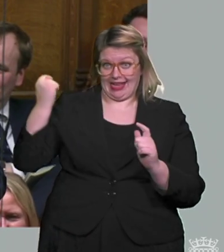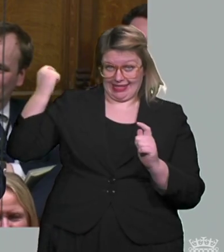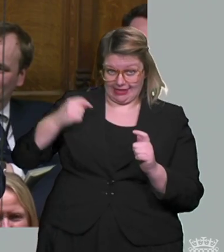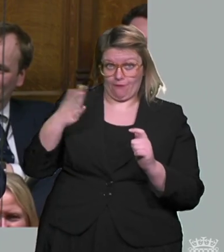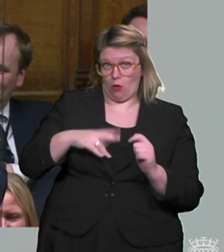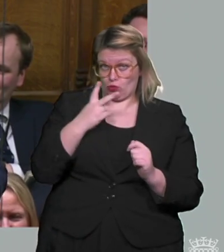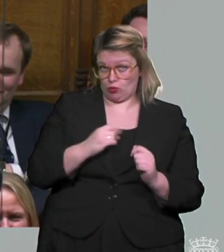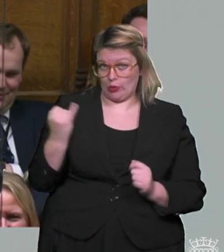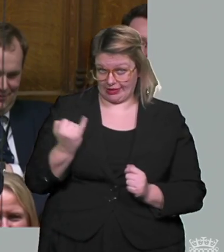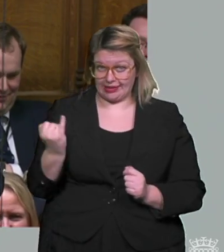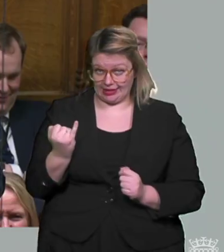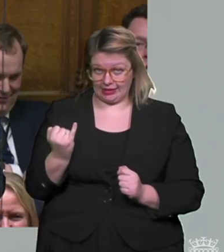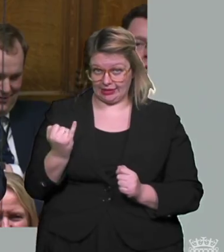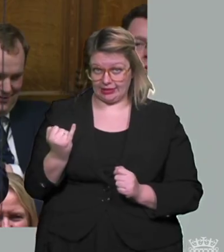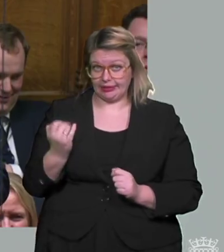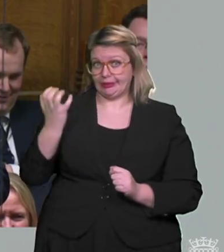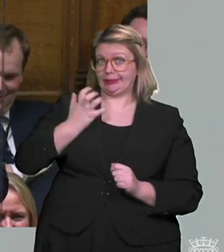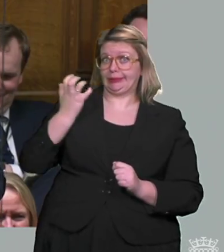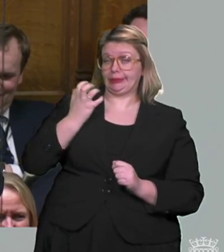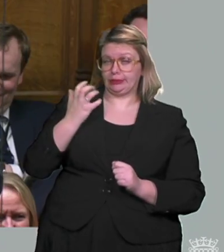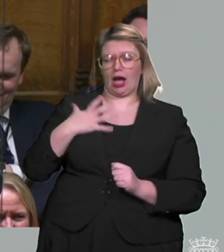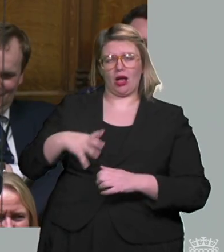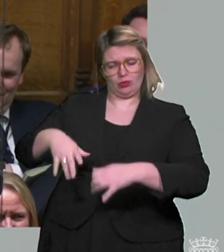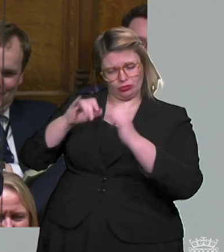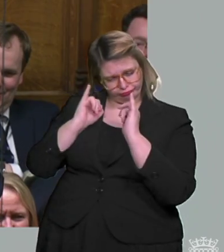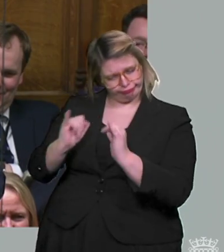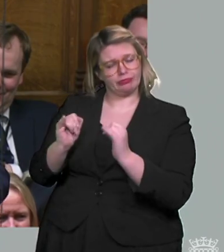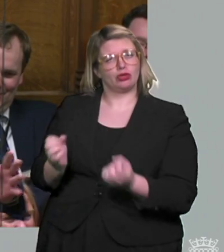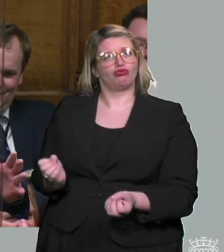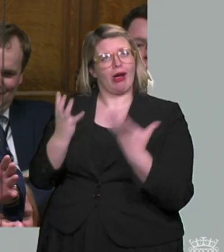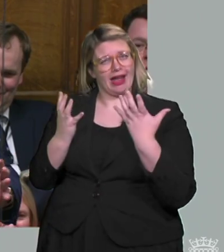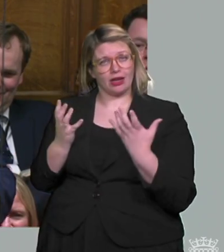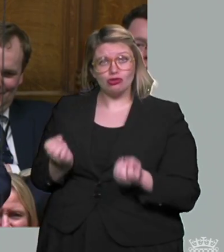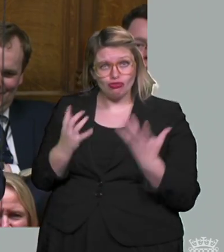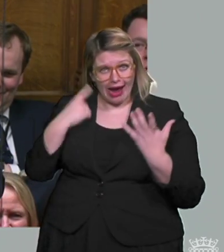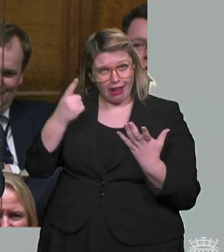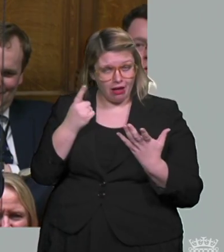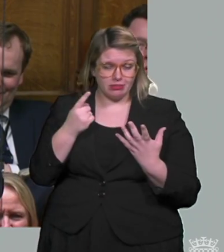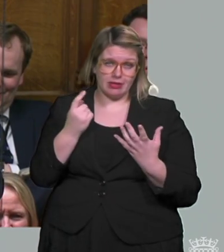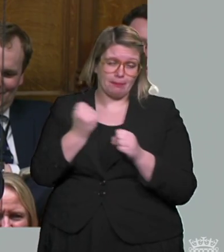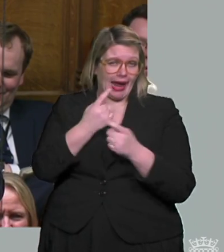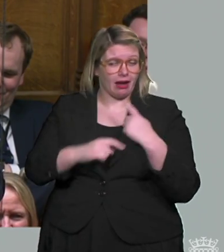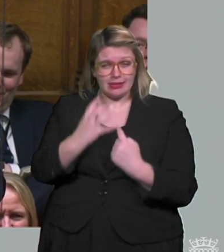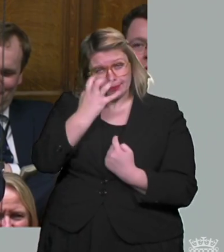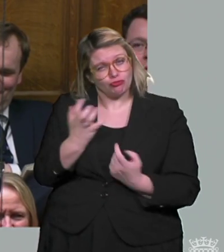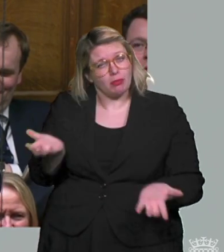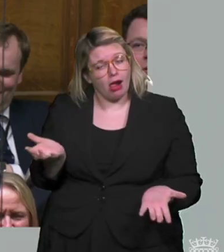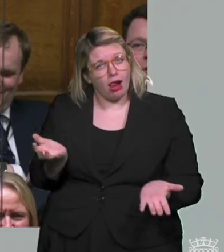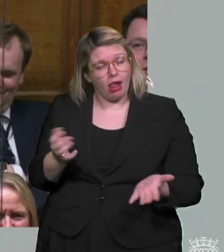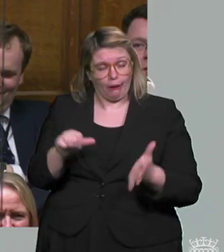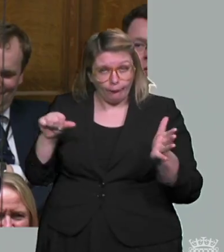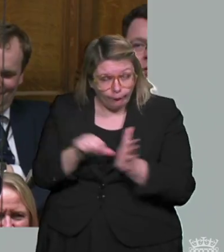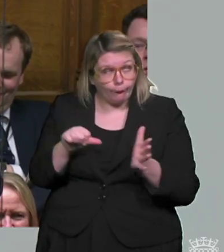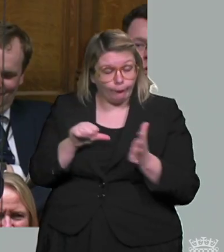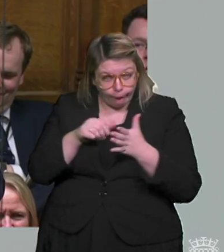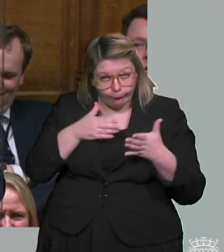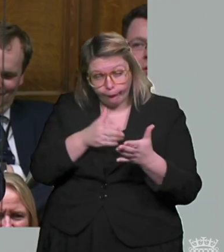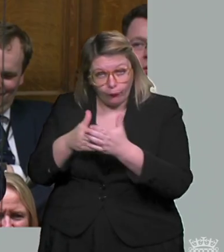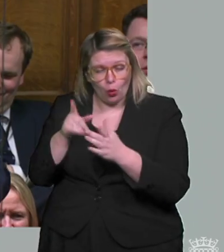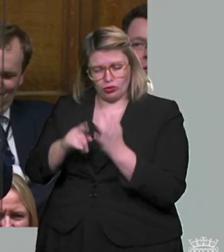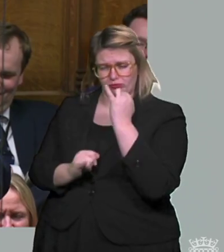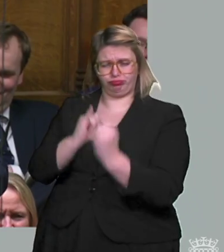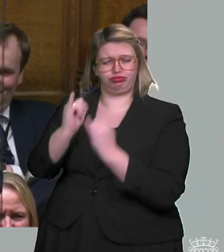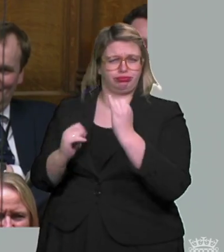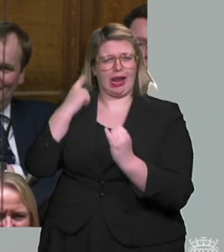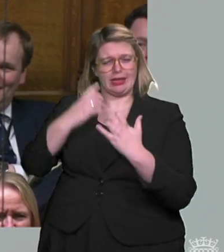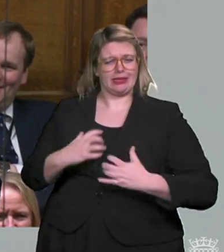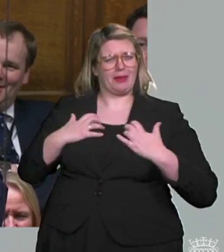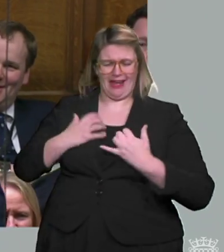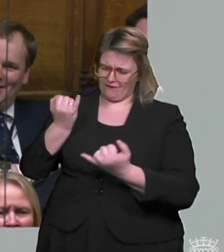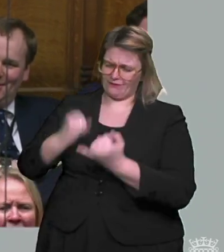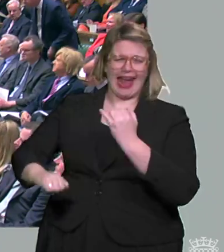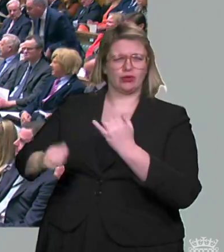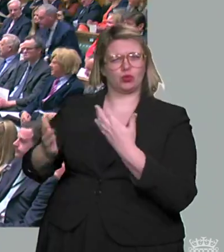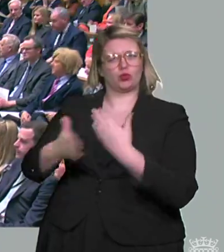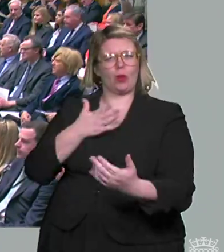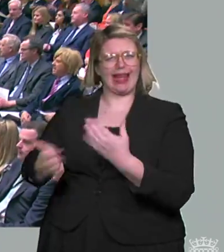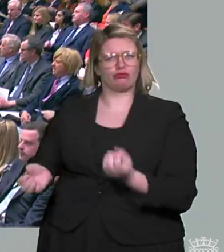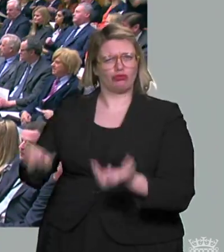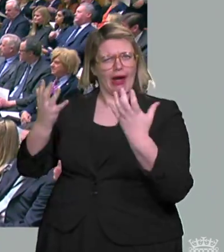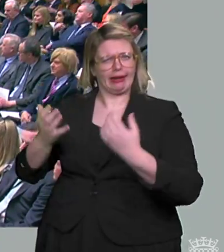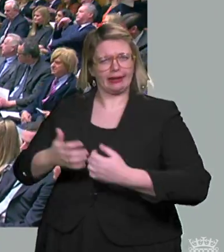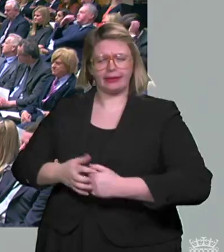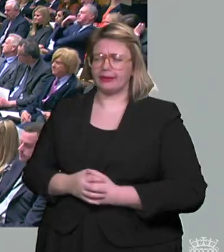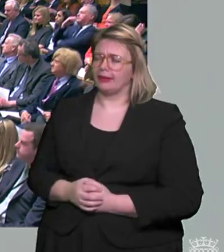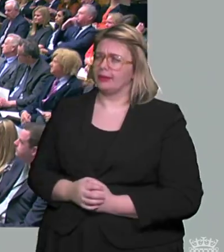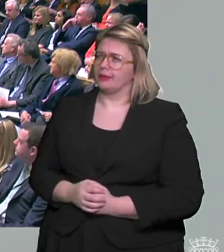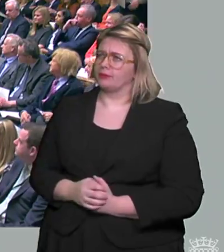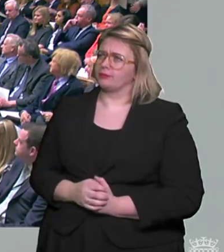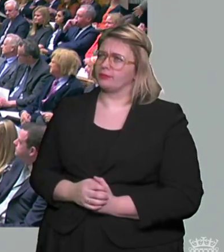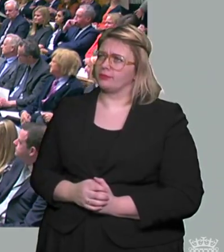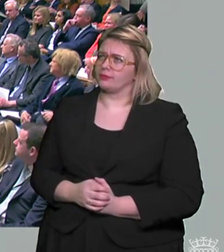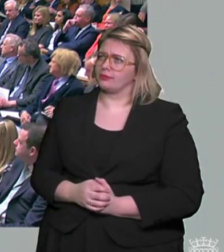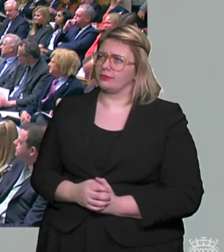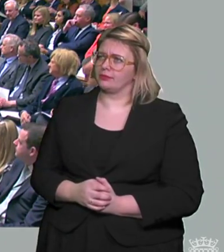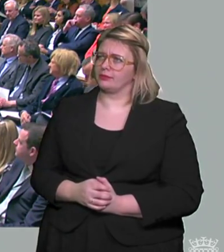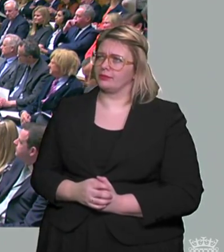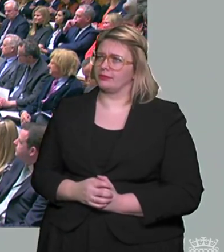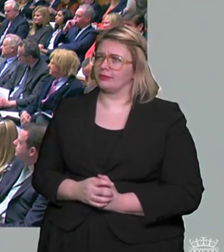Will my right honourable Friend join me in condemning those strikes, which have brought misery to the travelling public in London, and condemn the Mayor of London for his failure to address this issue?